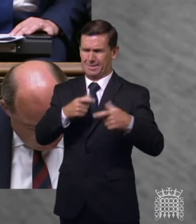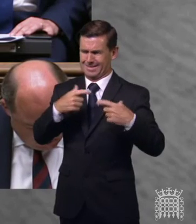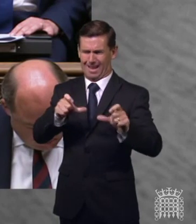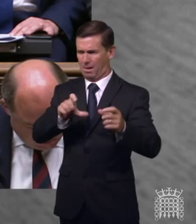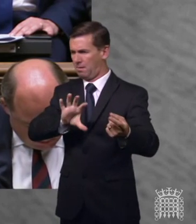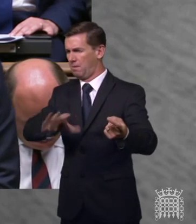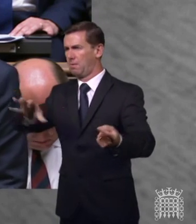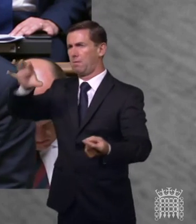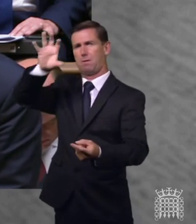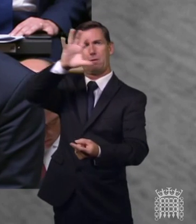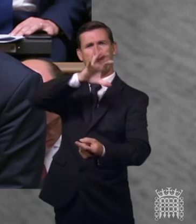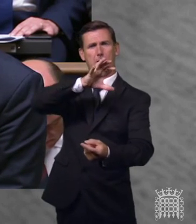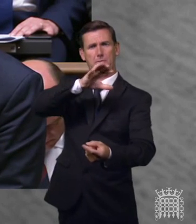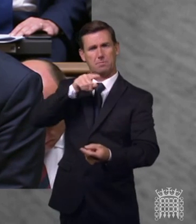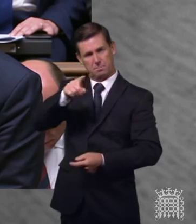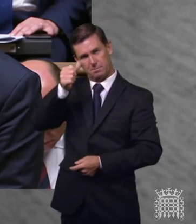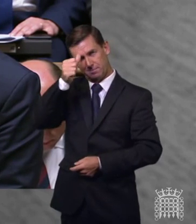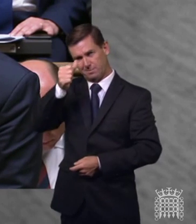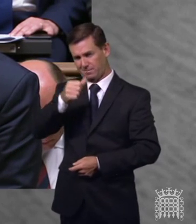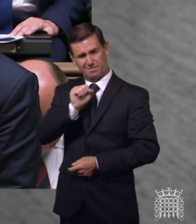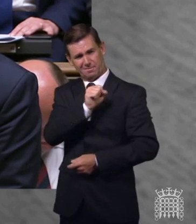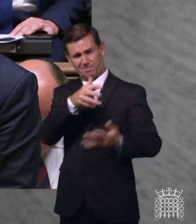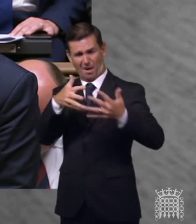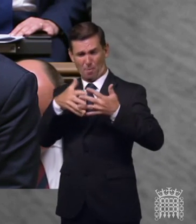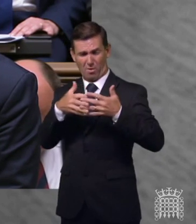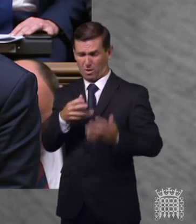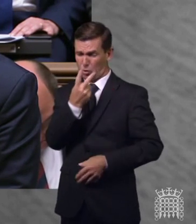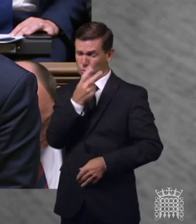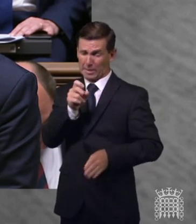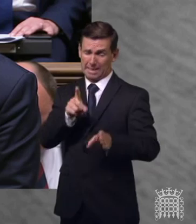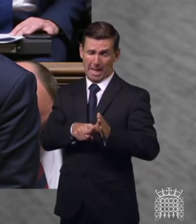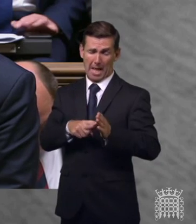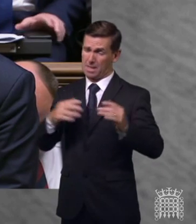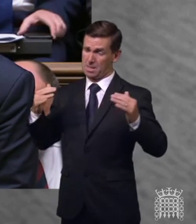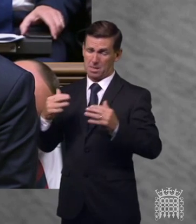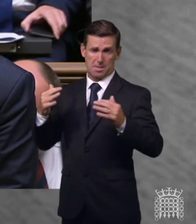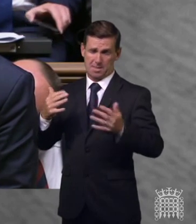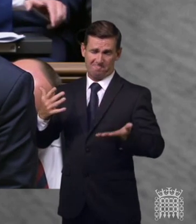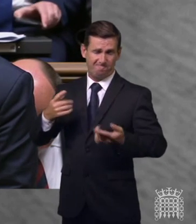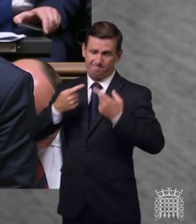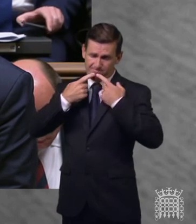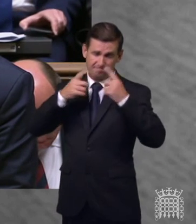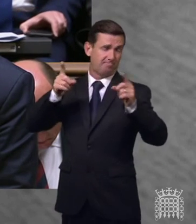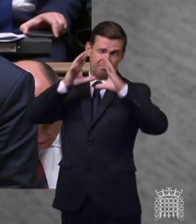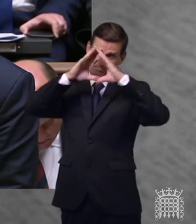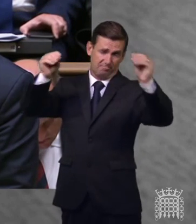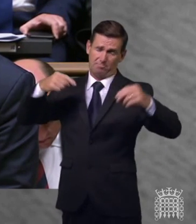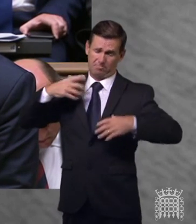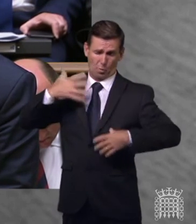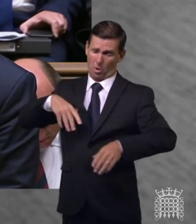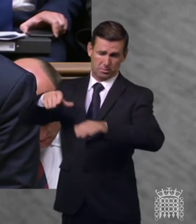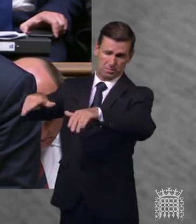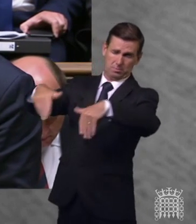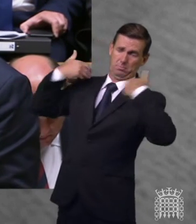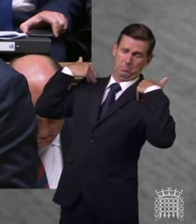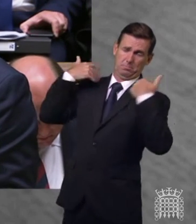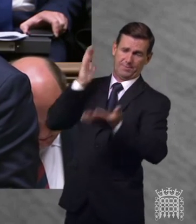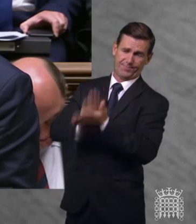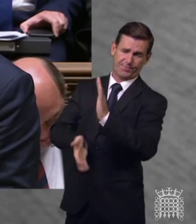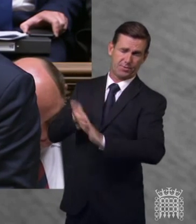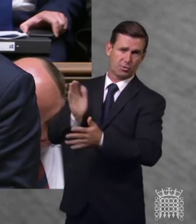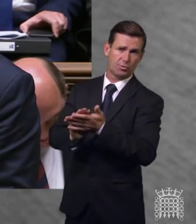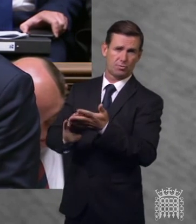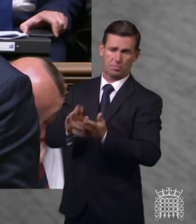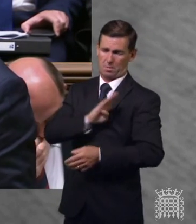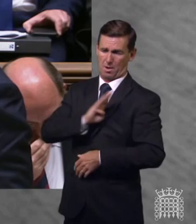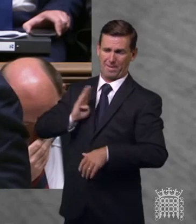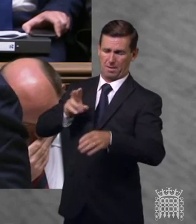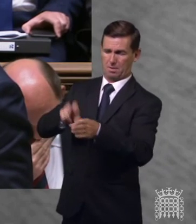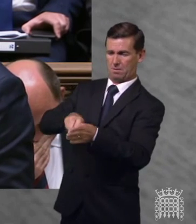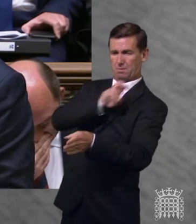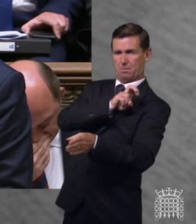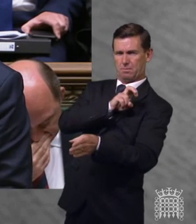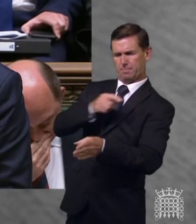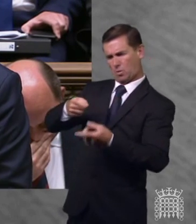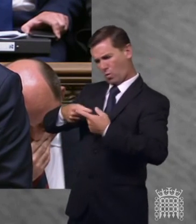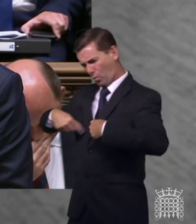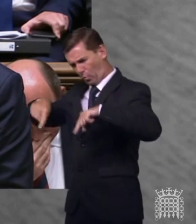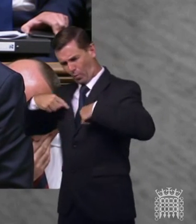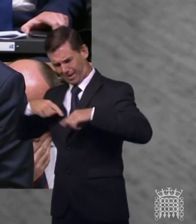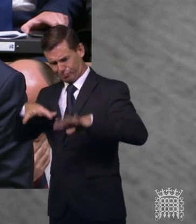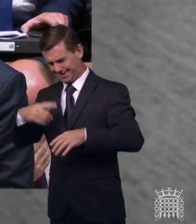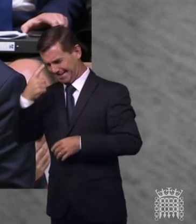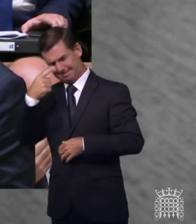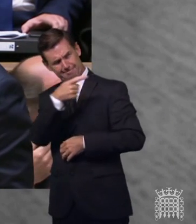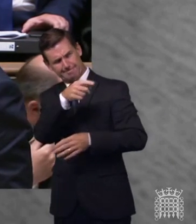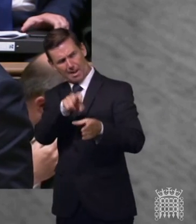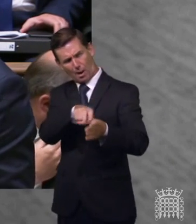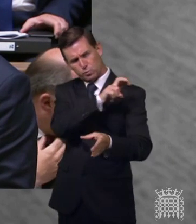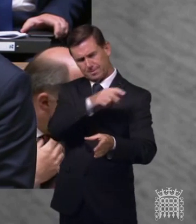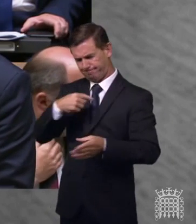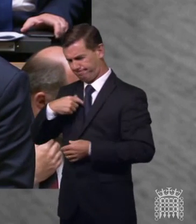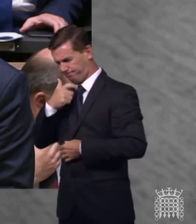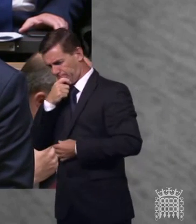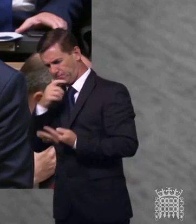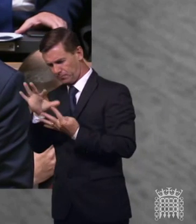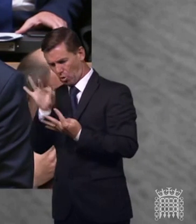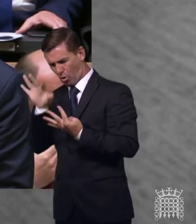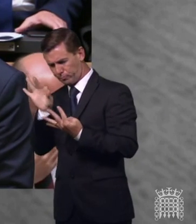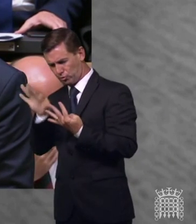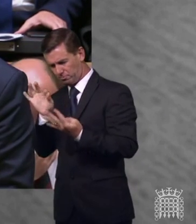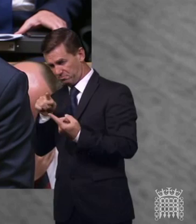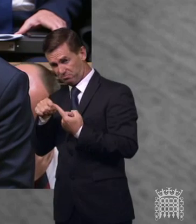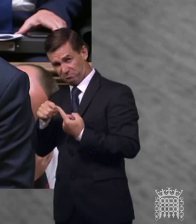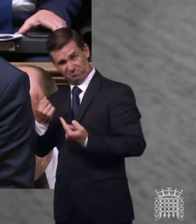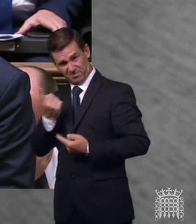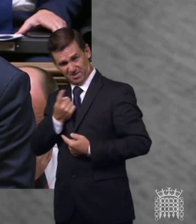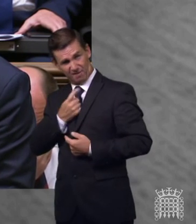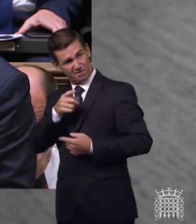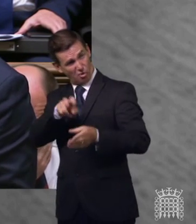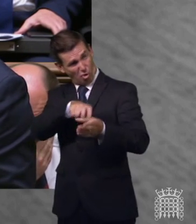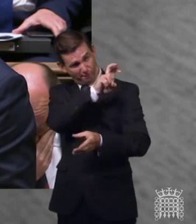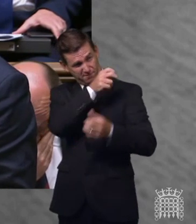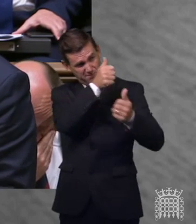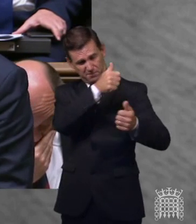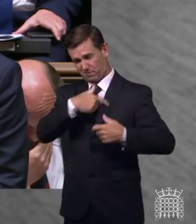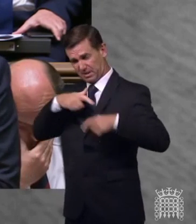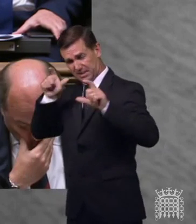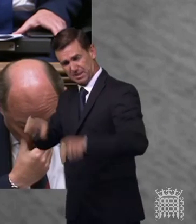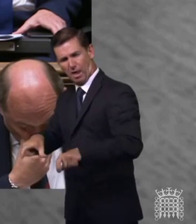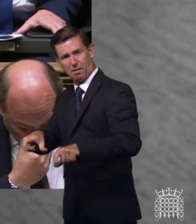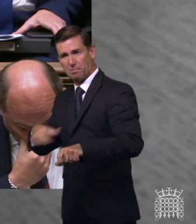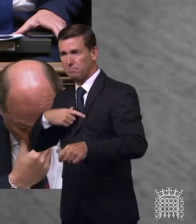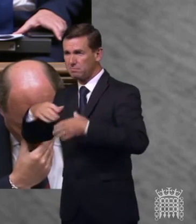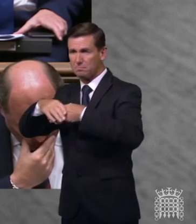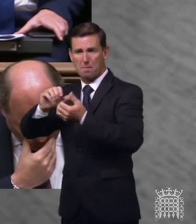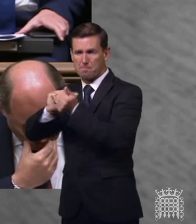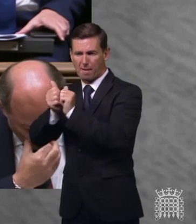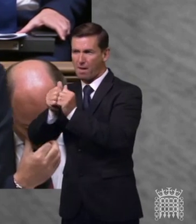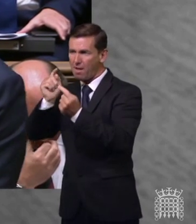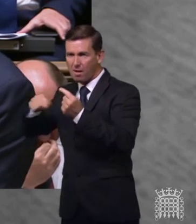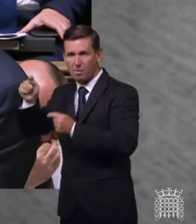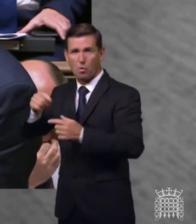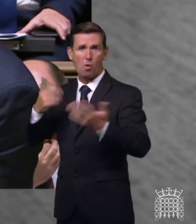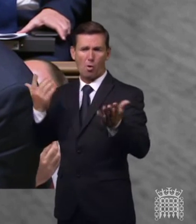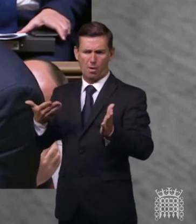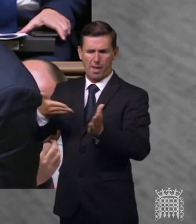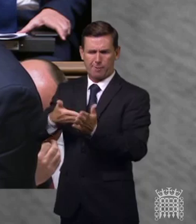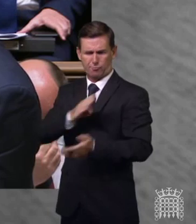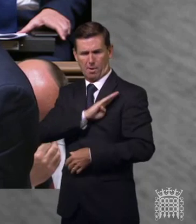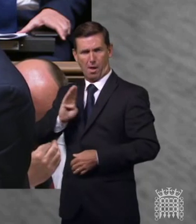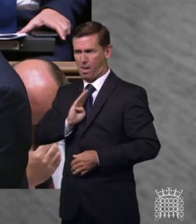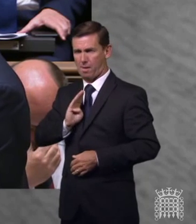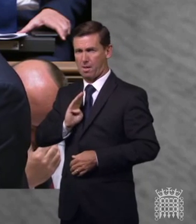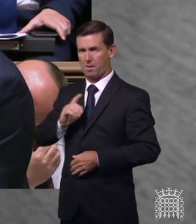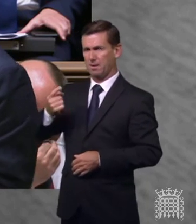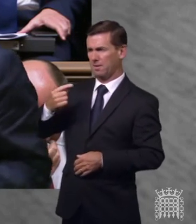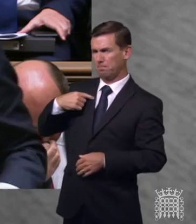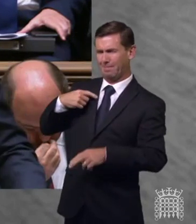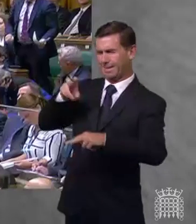So when, after two decades, the Americans prepared to take their long-predicted and well-trailed step of a final extraction of their forces, we looked at many options, including the potential for staying longer ourselves, finding new partners or even increasing our presence.